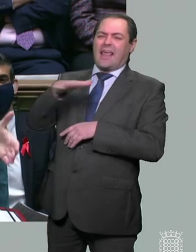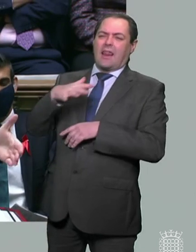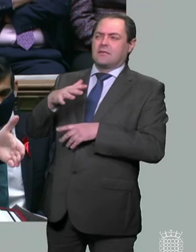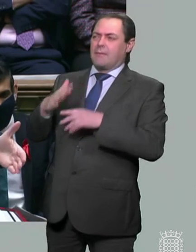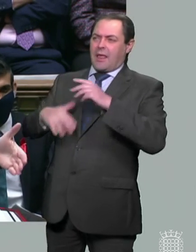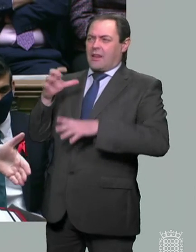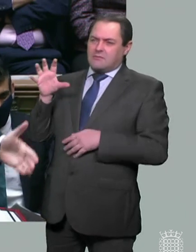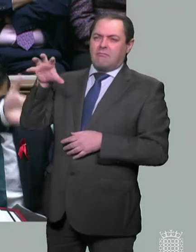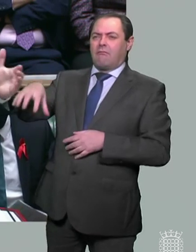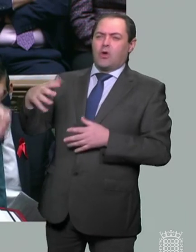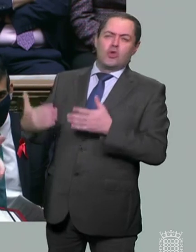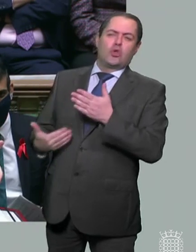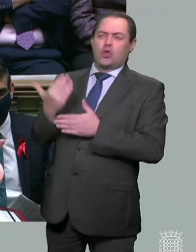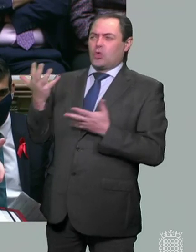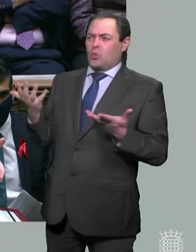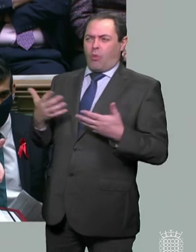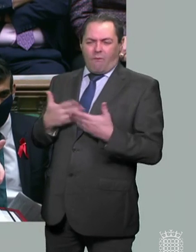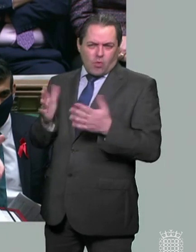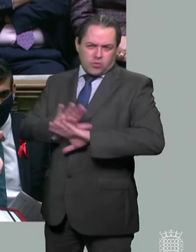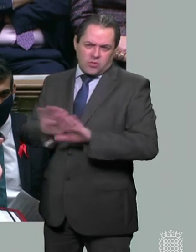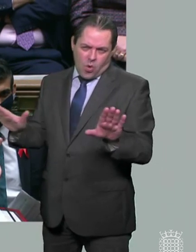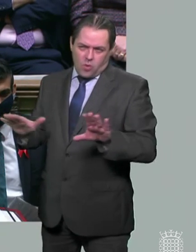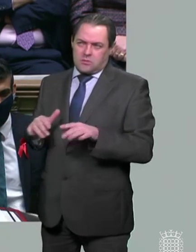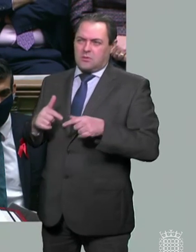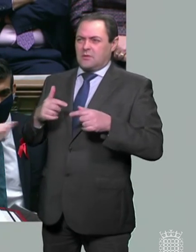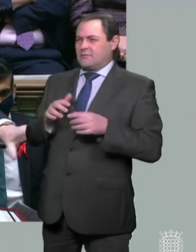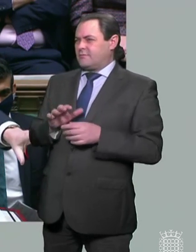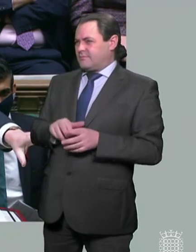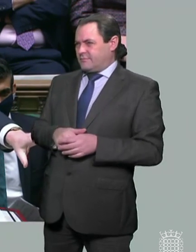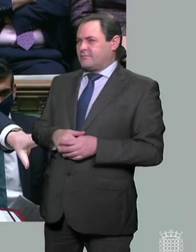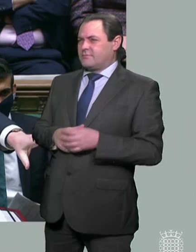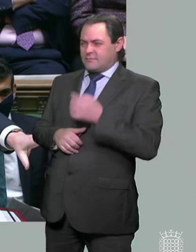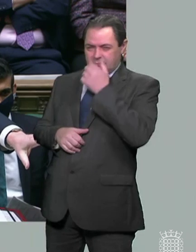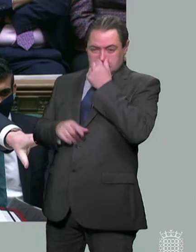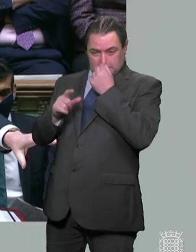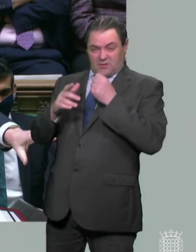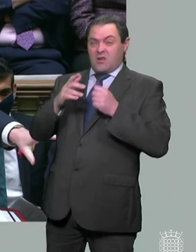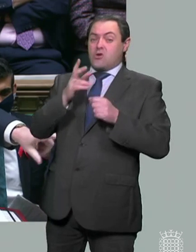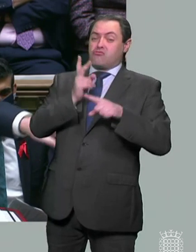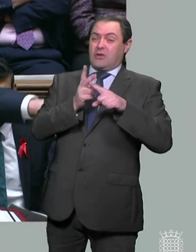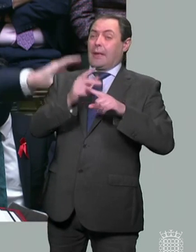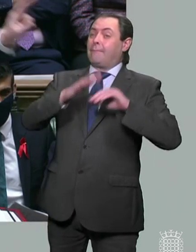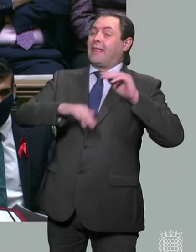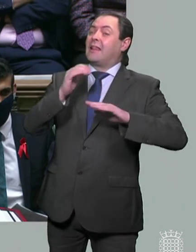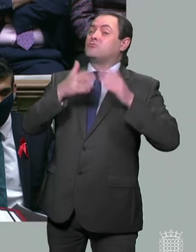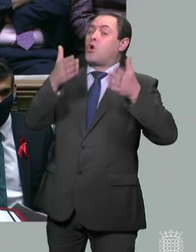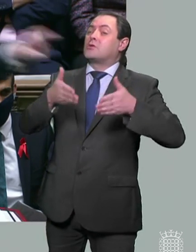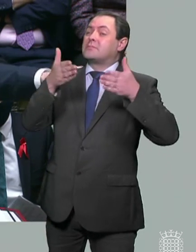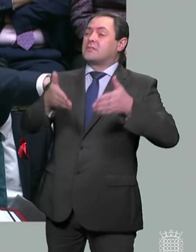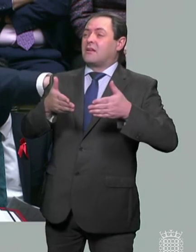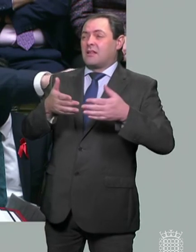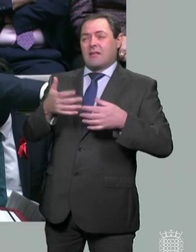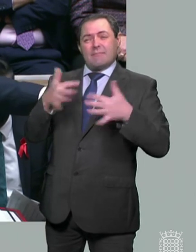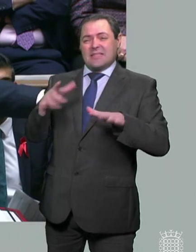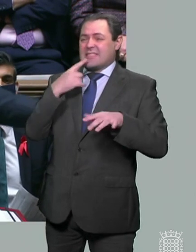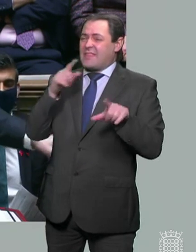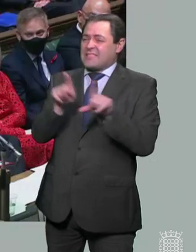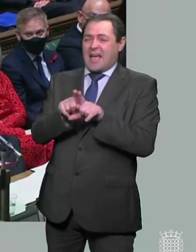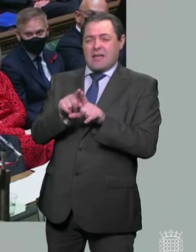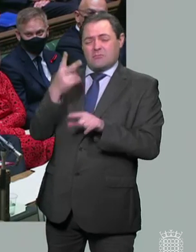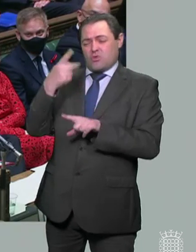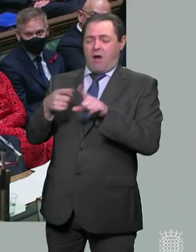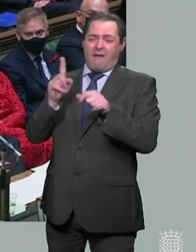You rebuild hospitals, and that is what we have said for the last two and a half years.